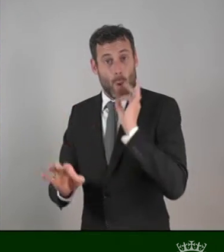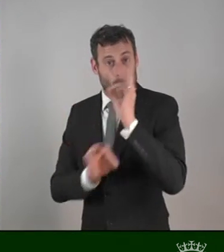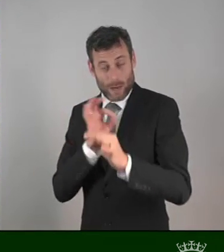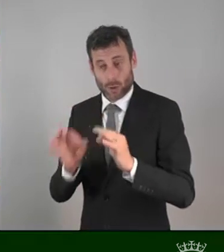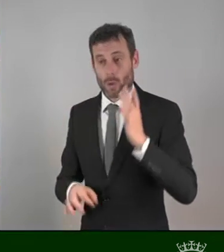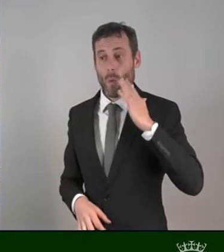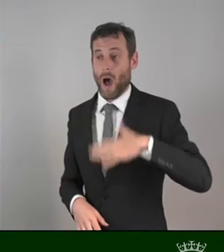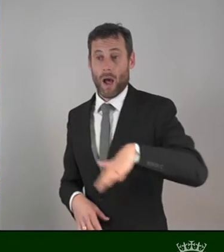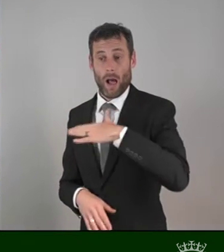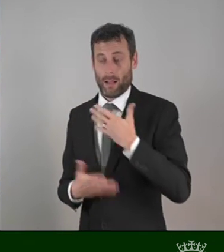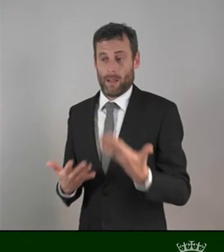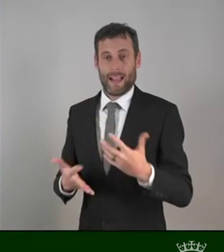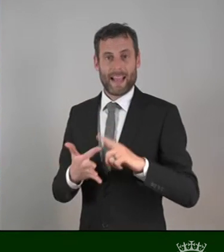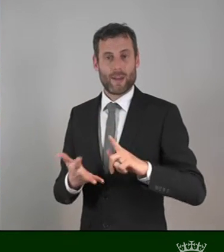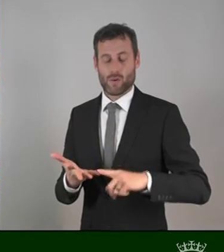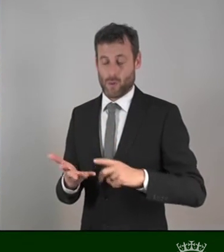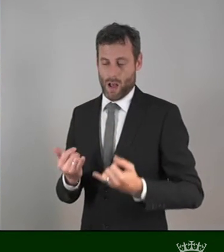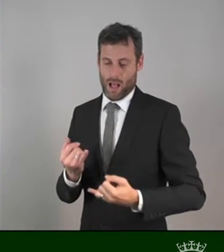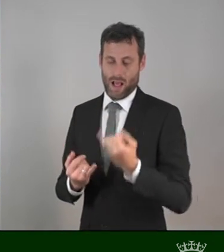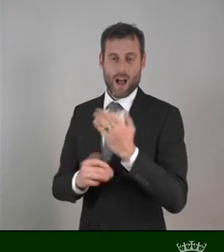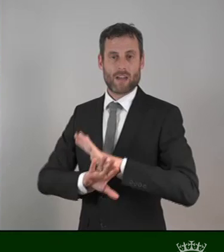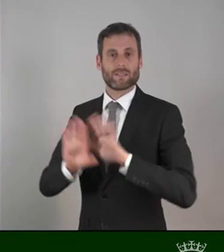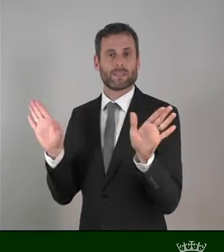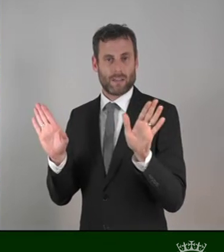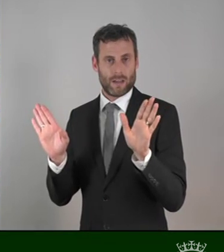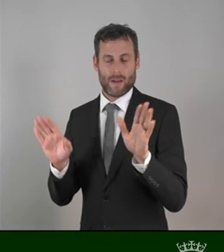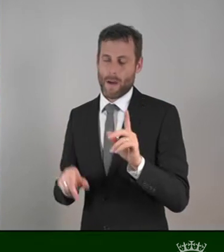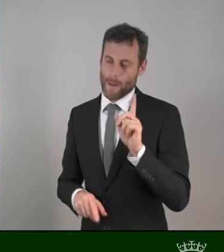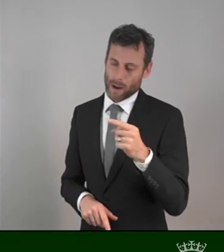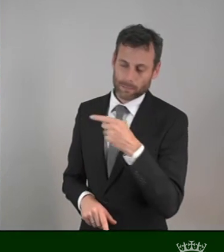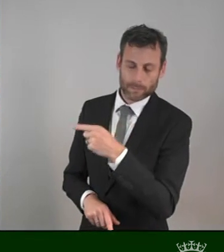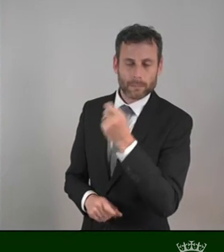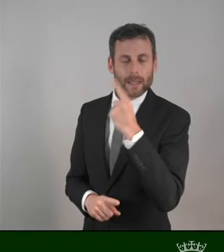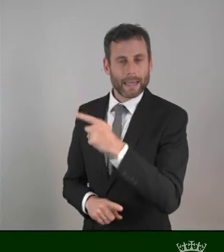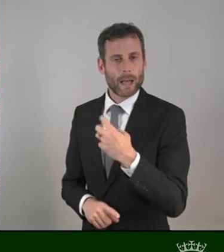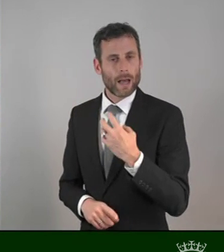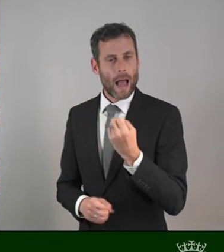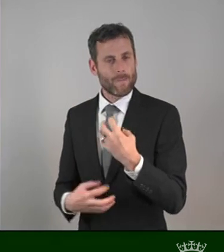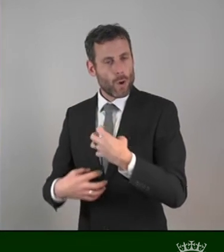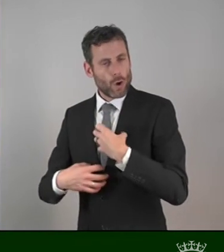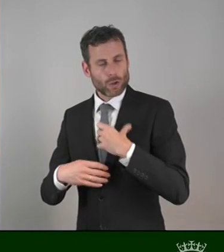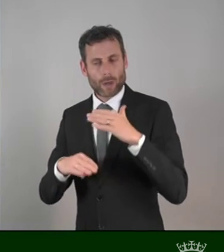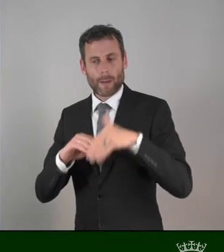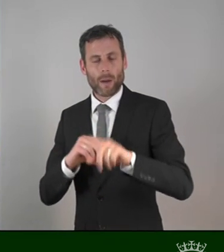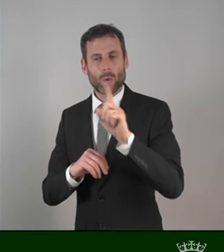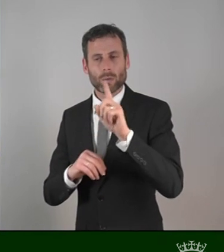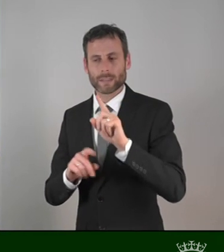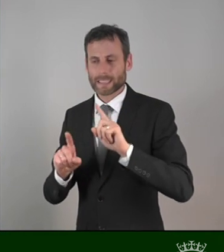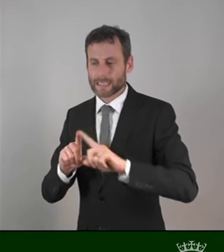I know that he shares my concern about the loss of biodiversity around the world.